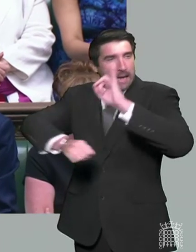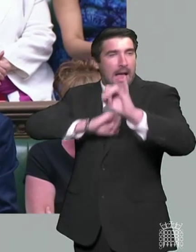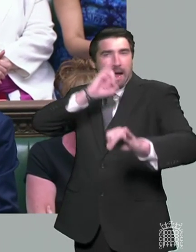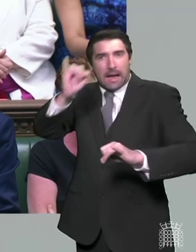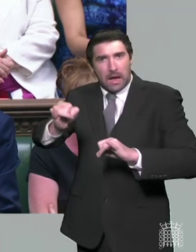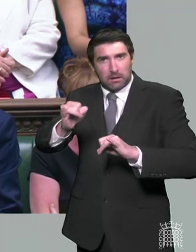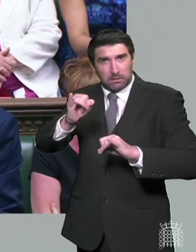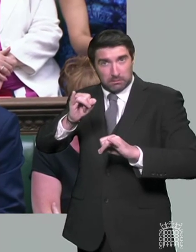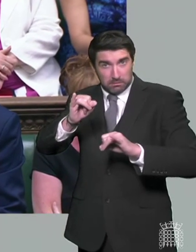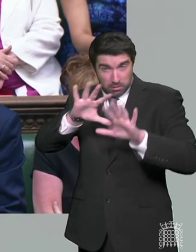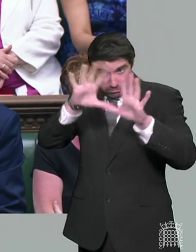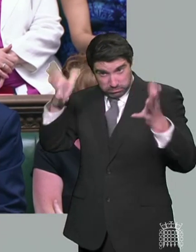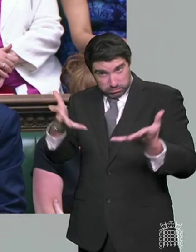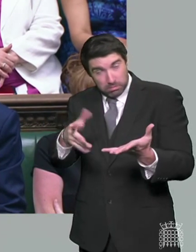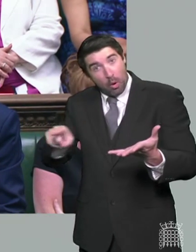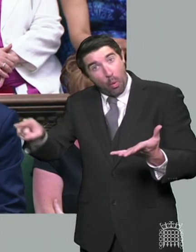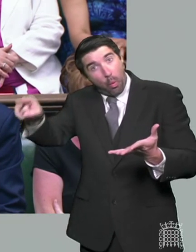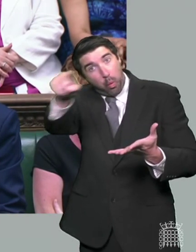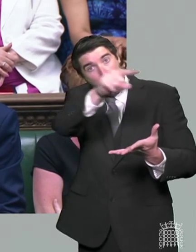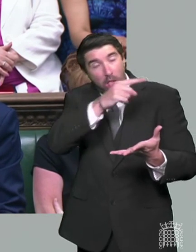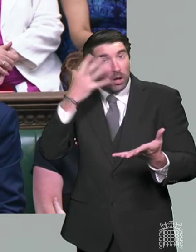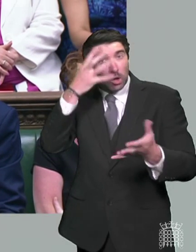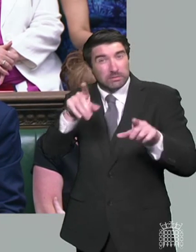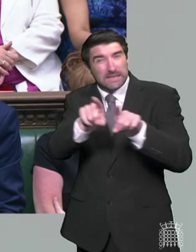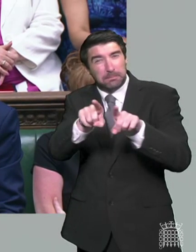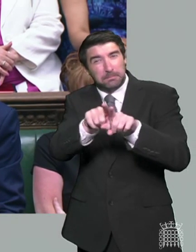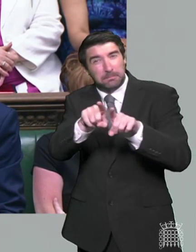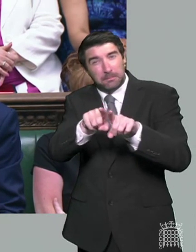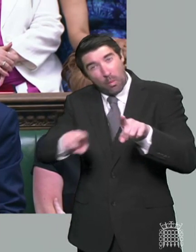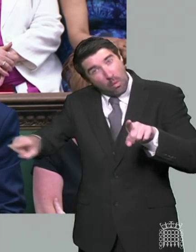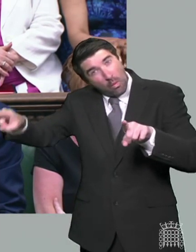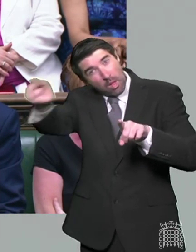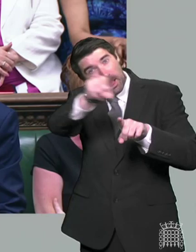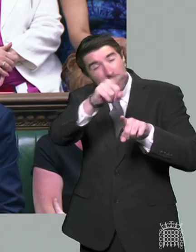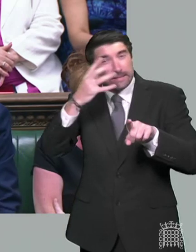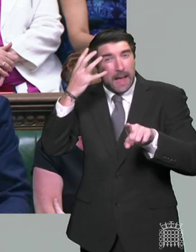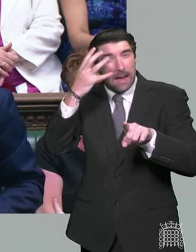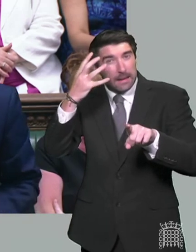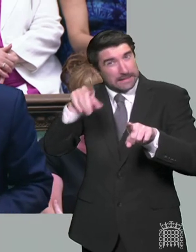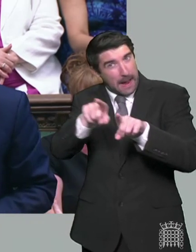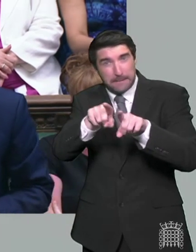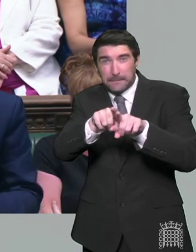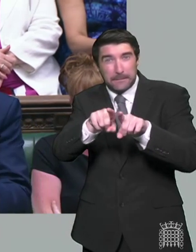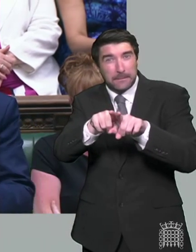Britain is not under crippling economic sanctions like Russia.